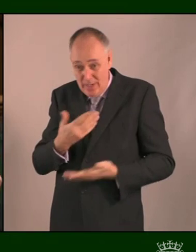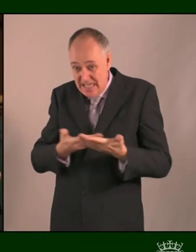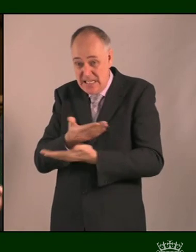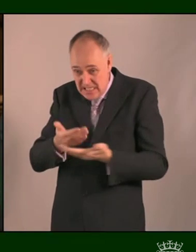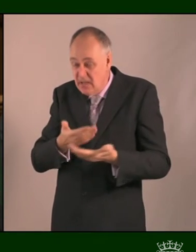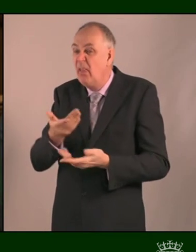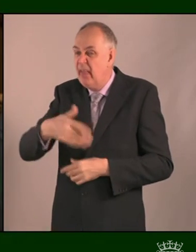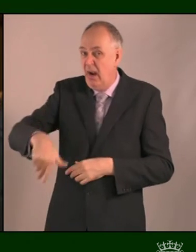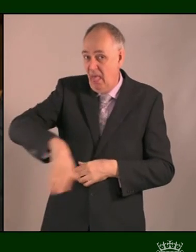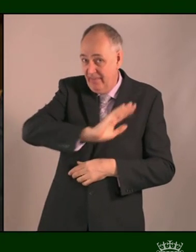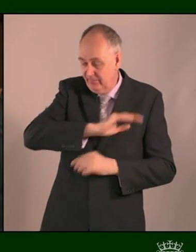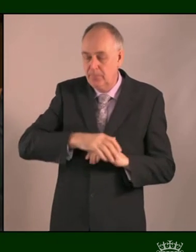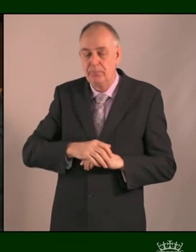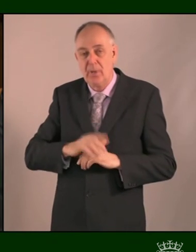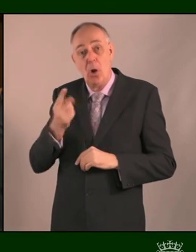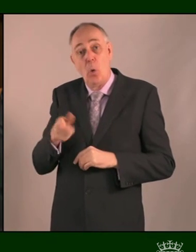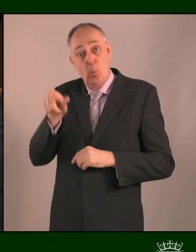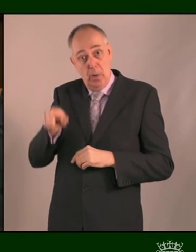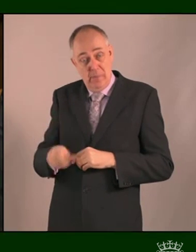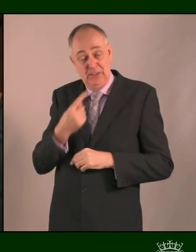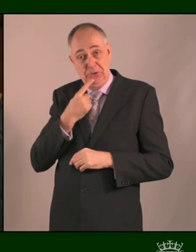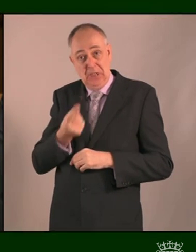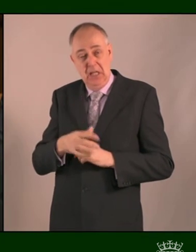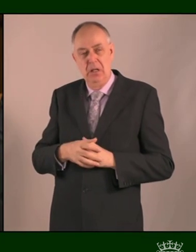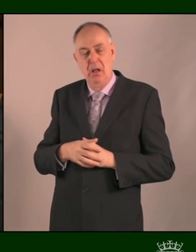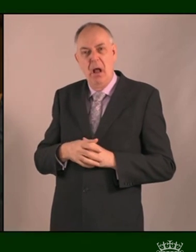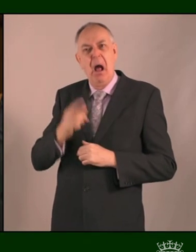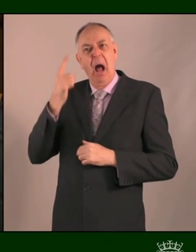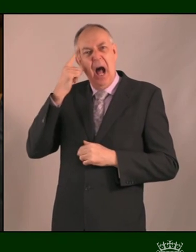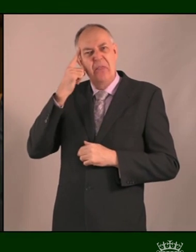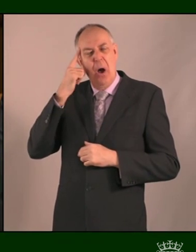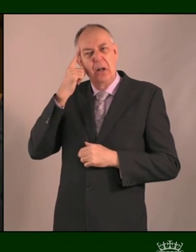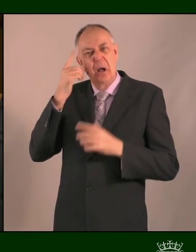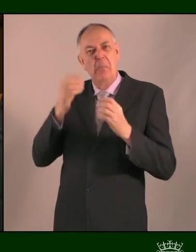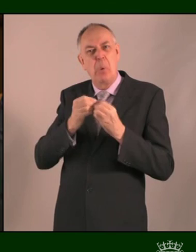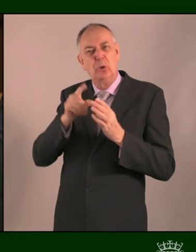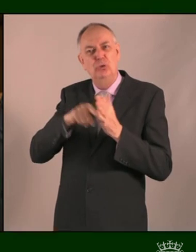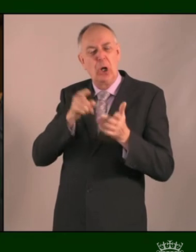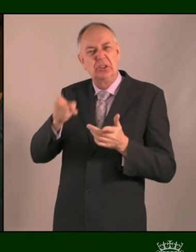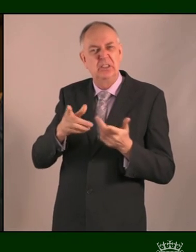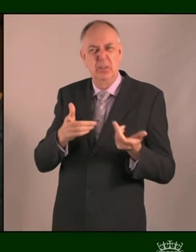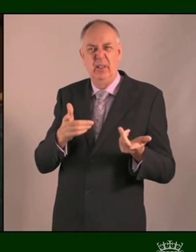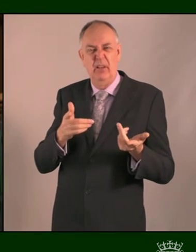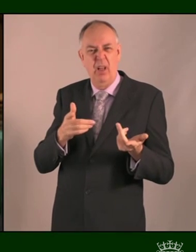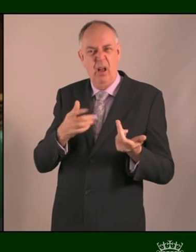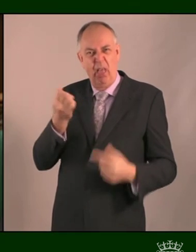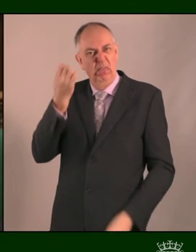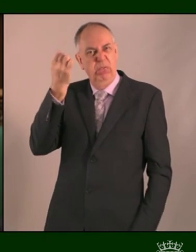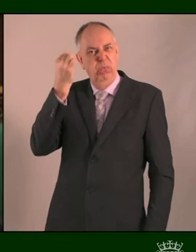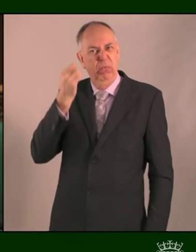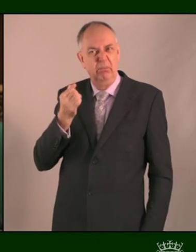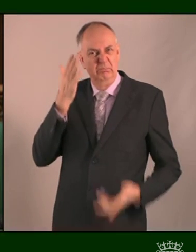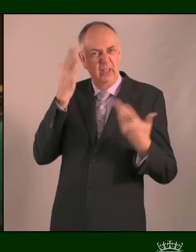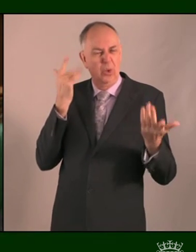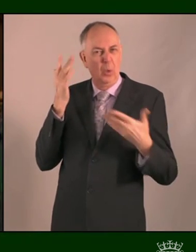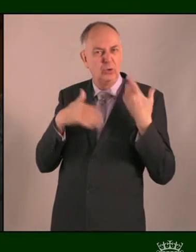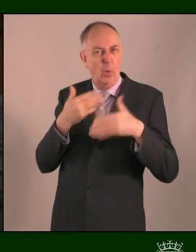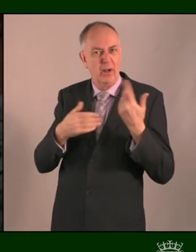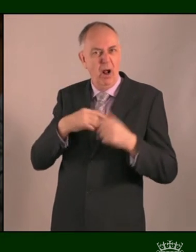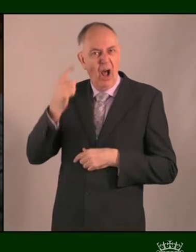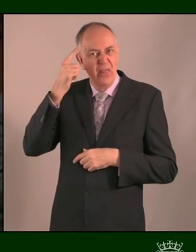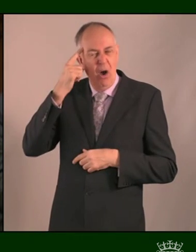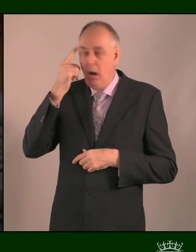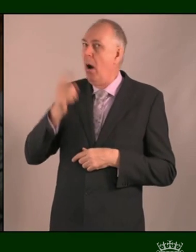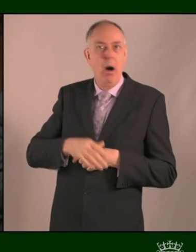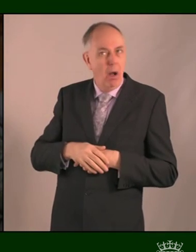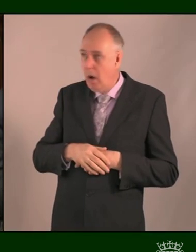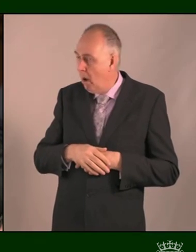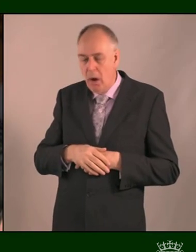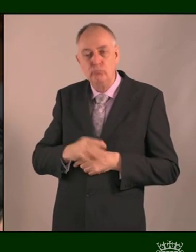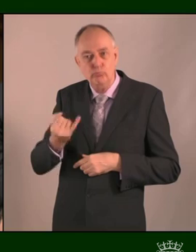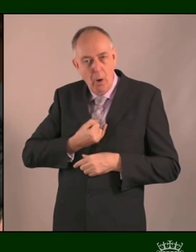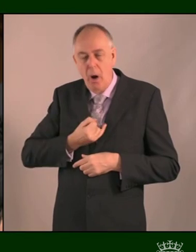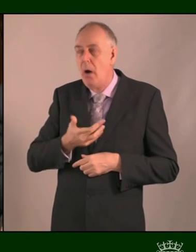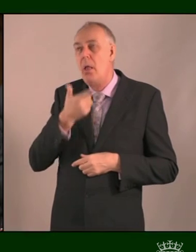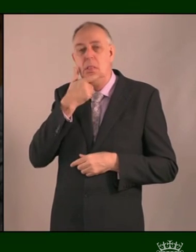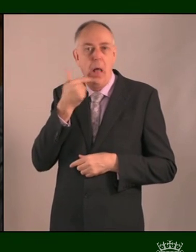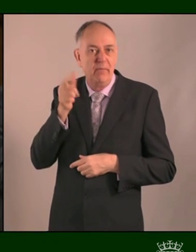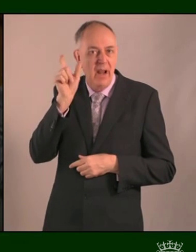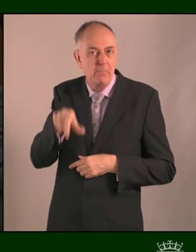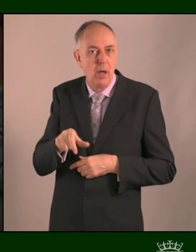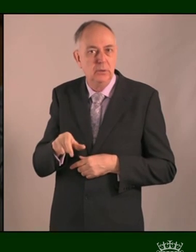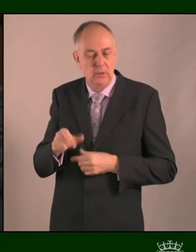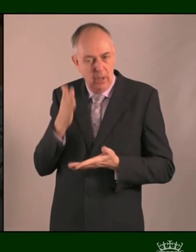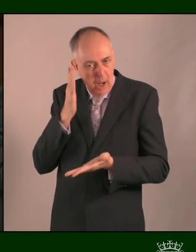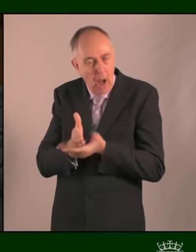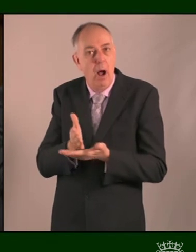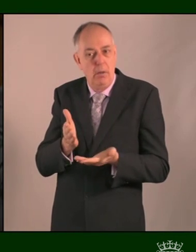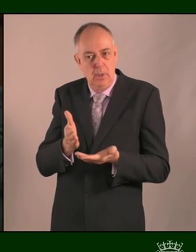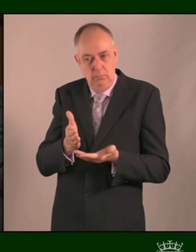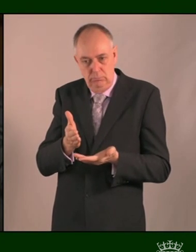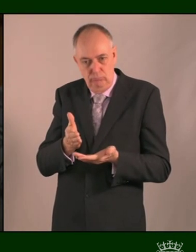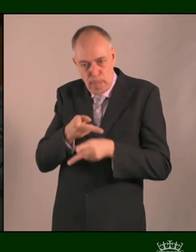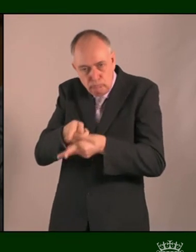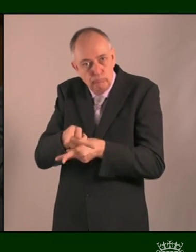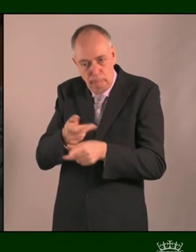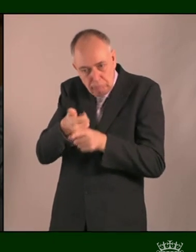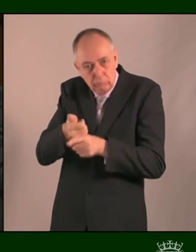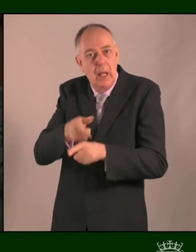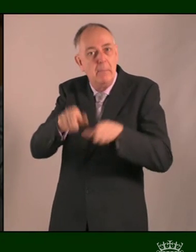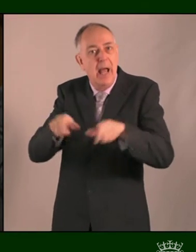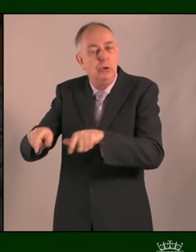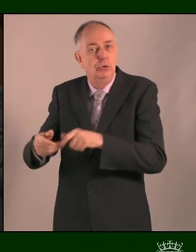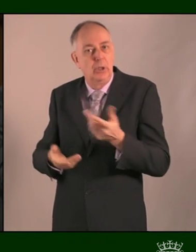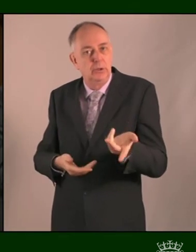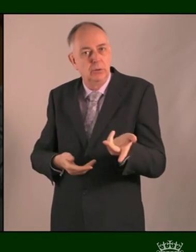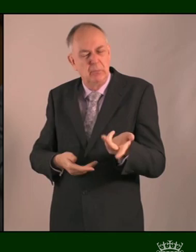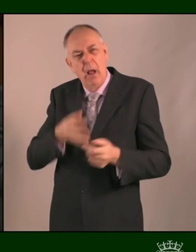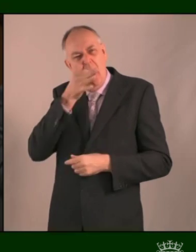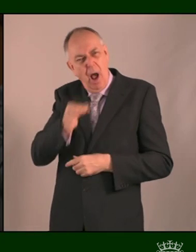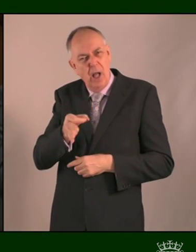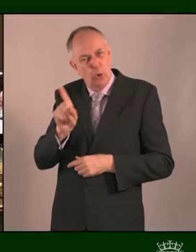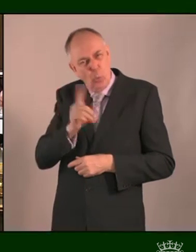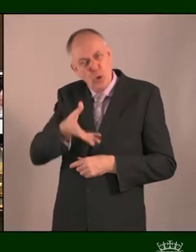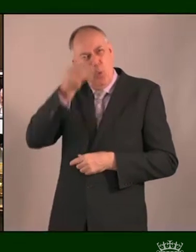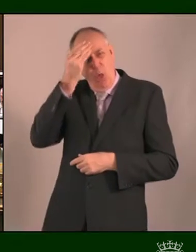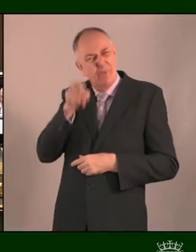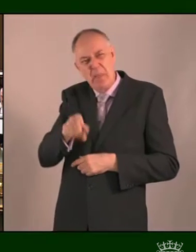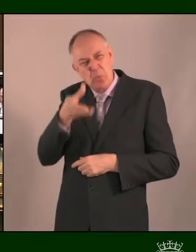One patient said, “I thought Boris was a bit of a dopey bloke, who doesn’t really know what’s going on, but he was a lovely bloke and actually caring to all other patients.” Prime Minister, what did you learn from your listening visit?